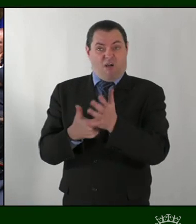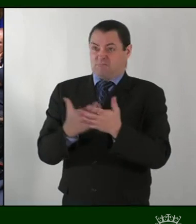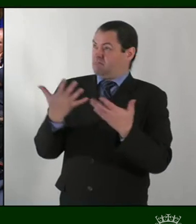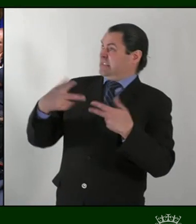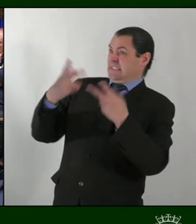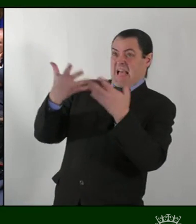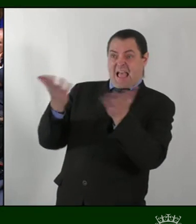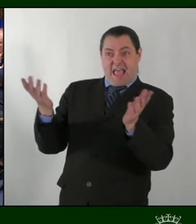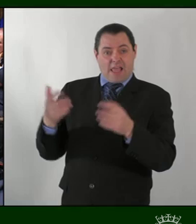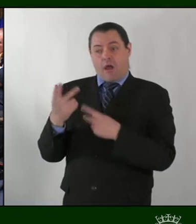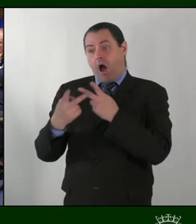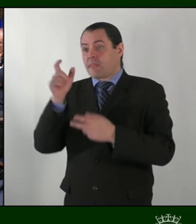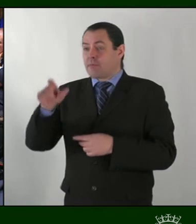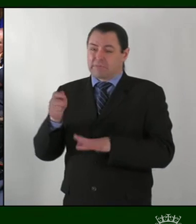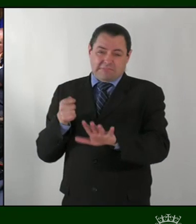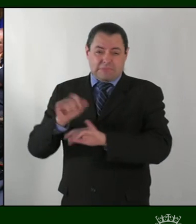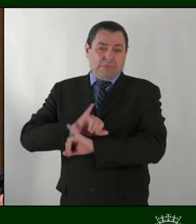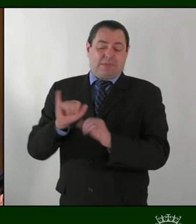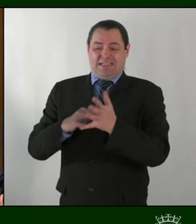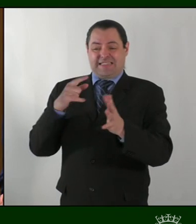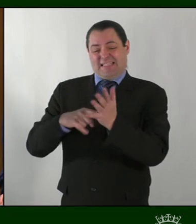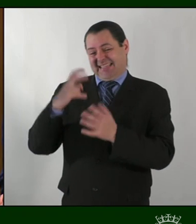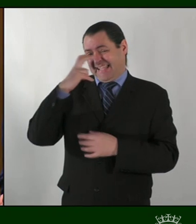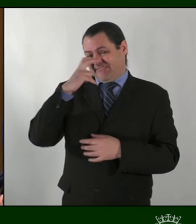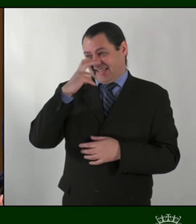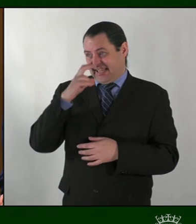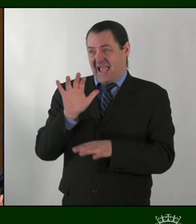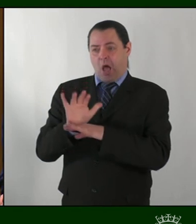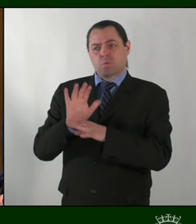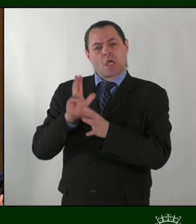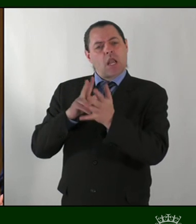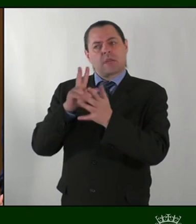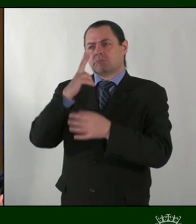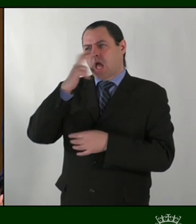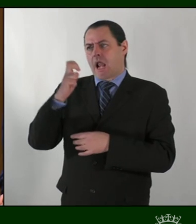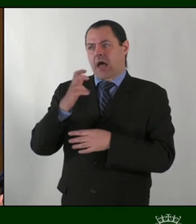Another person was injured in a horrific knife crime on Saturday evening outside a busy nightclub.